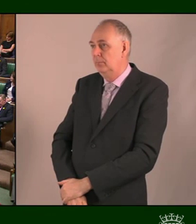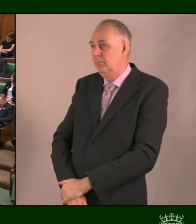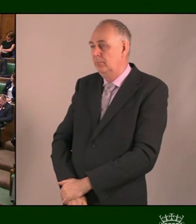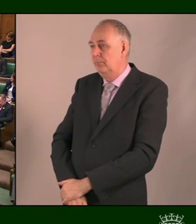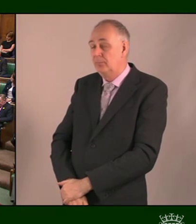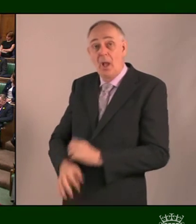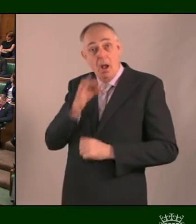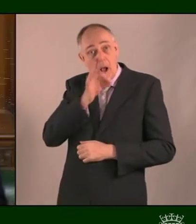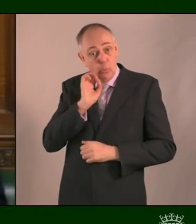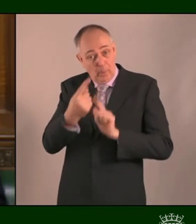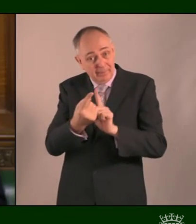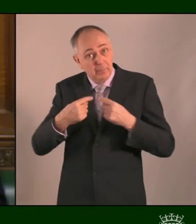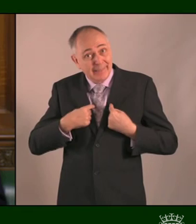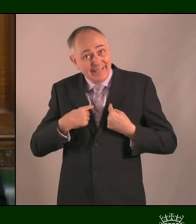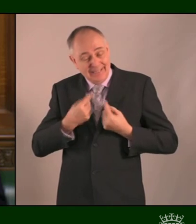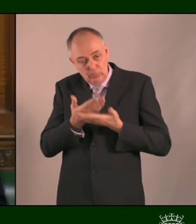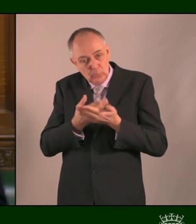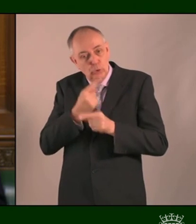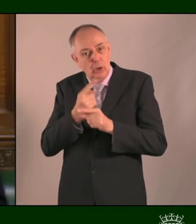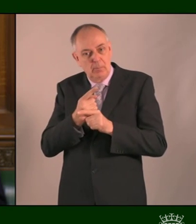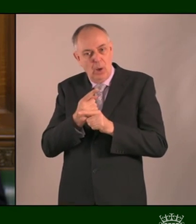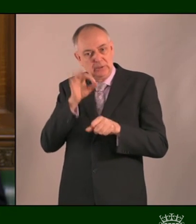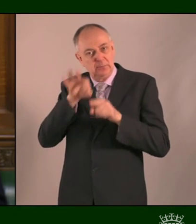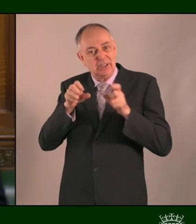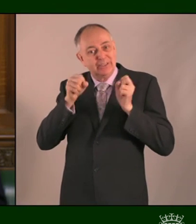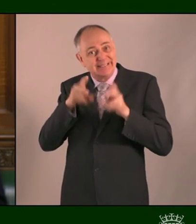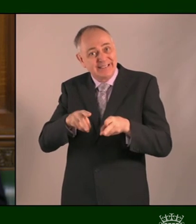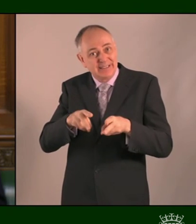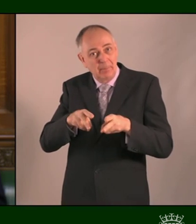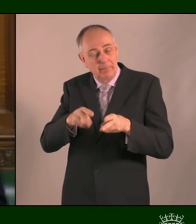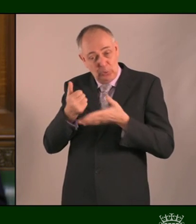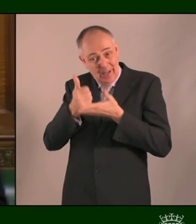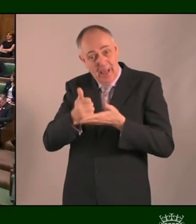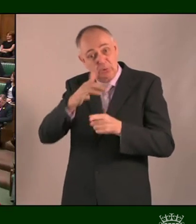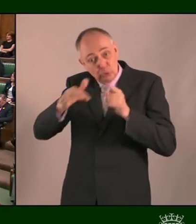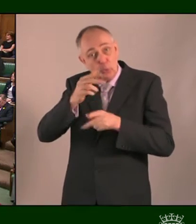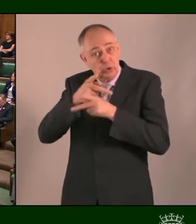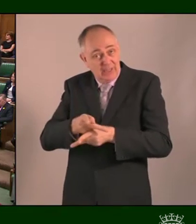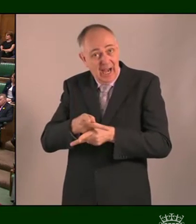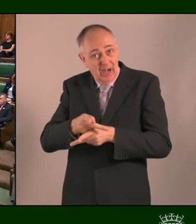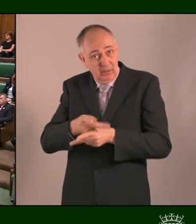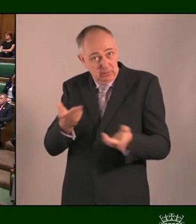Will the Prime Minister meet me to discuss a special migration route into social care, to stop the current crisis getting even worse?